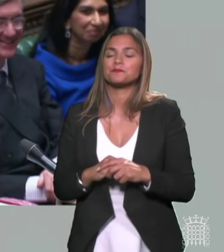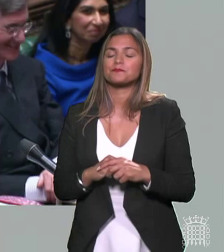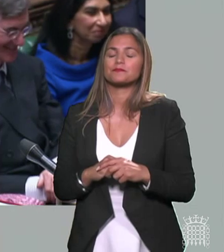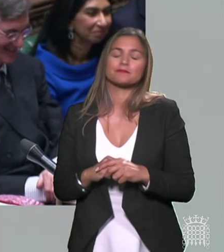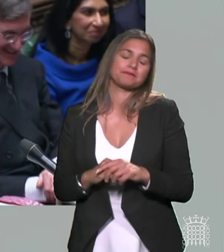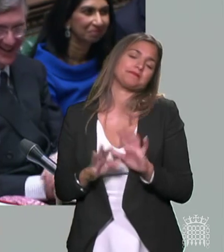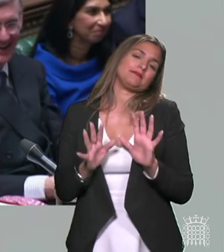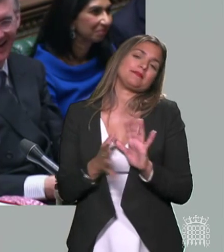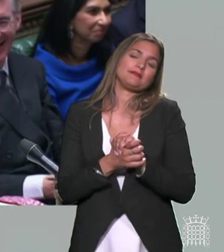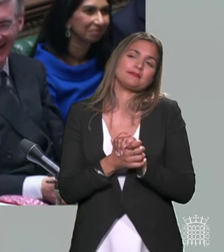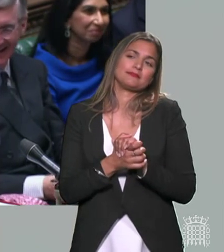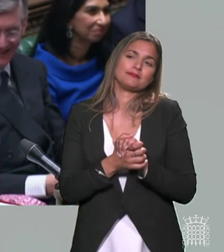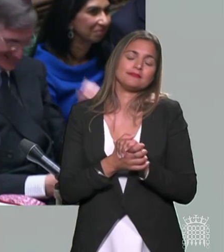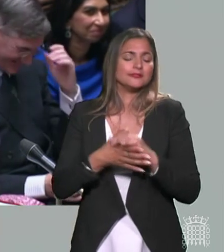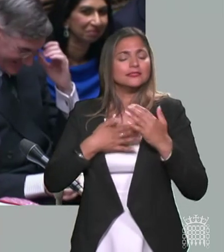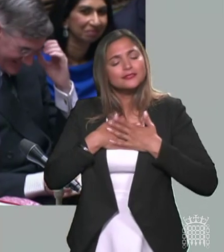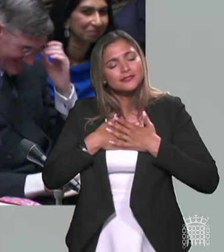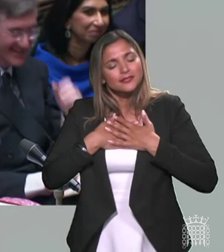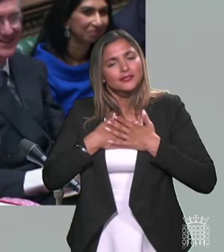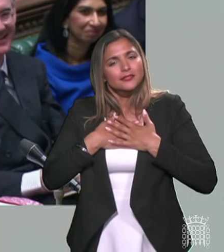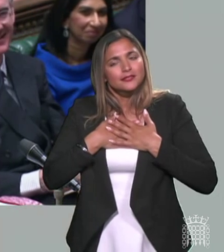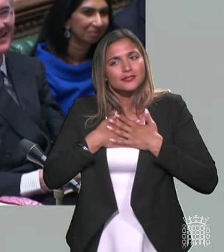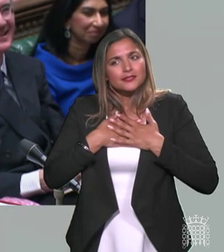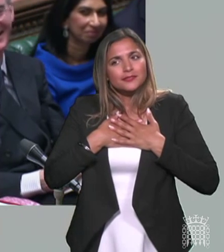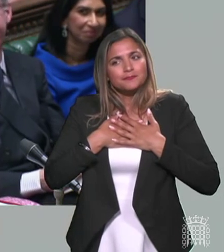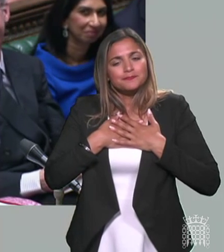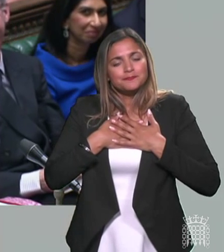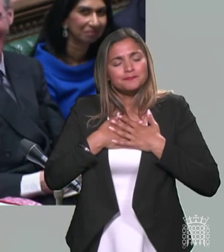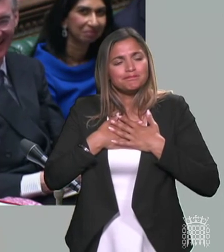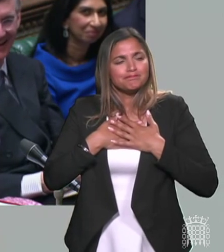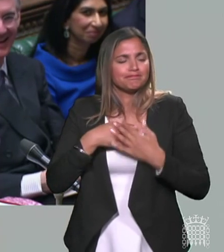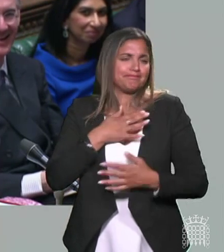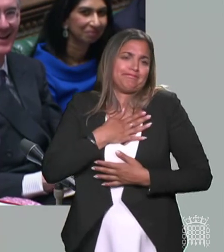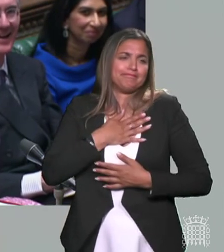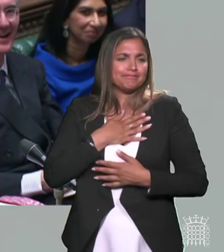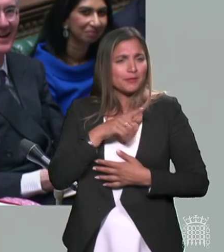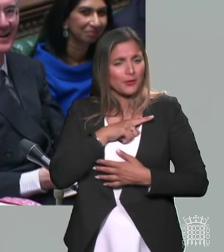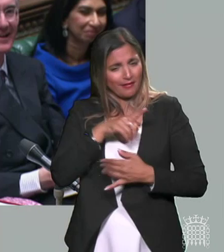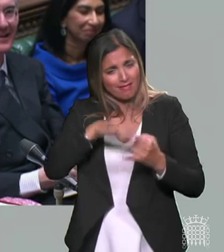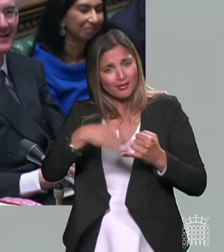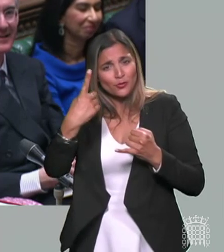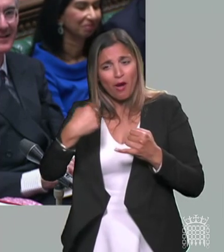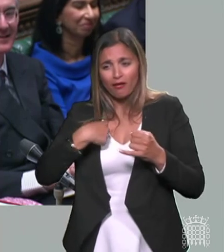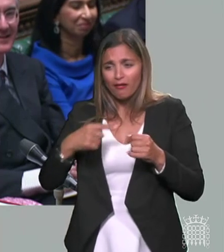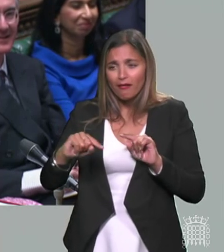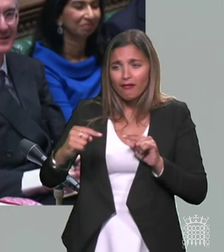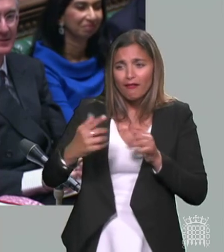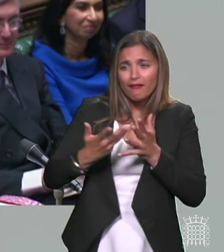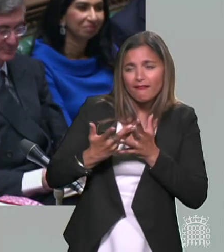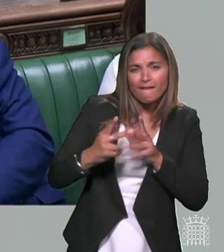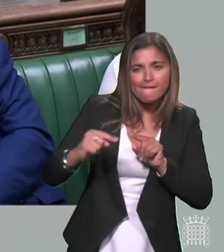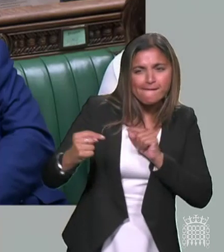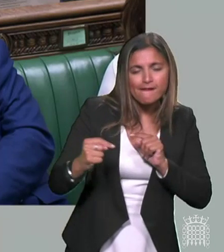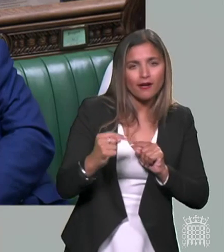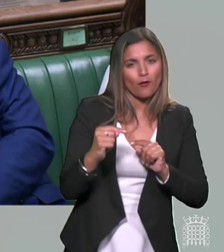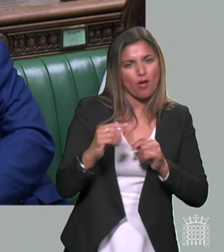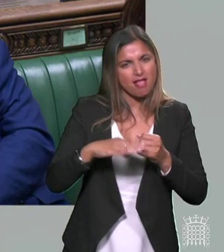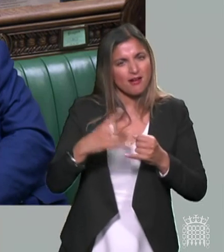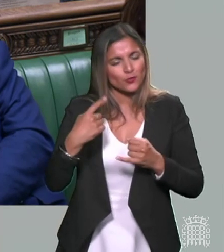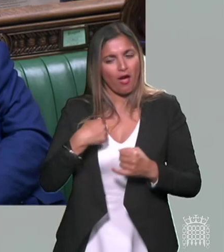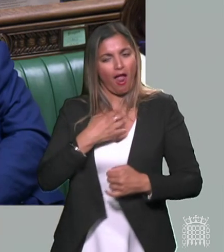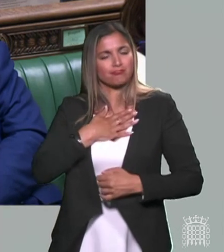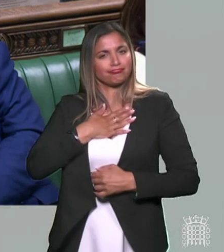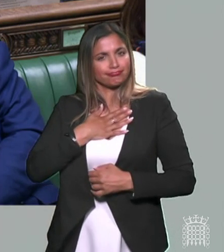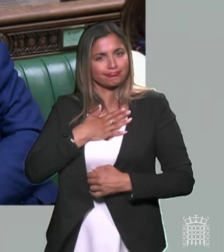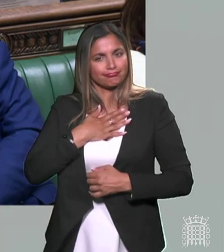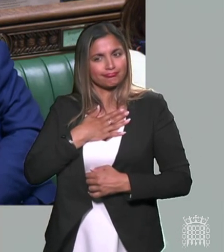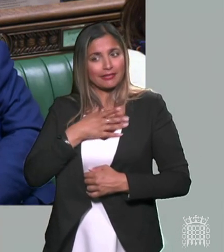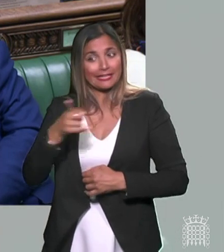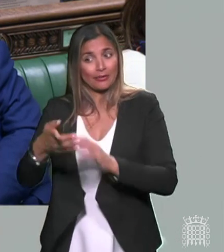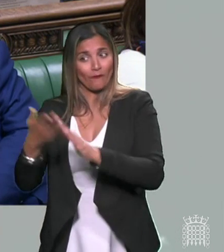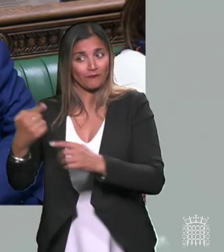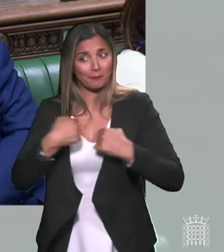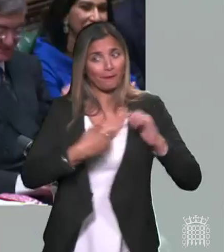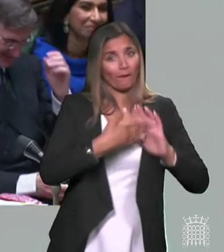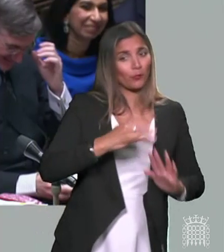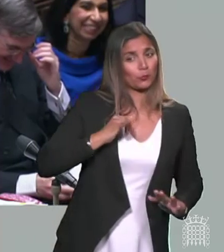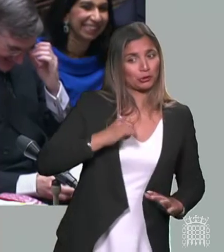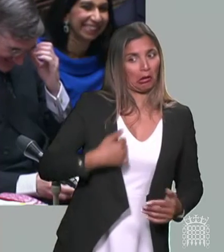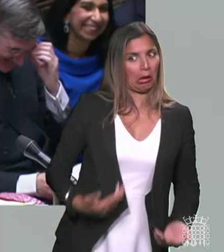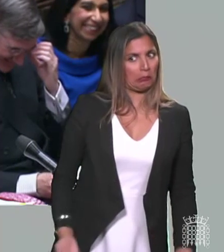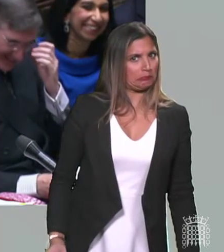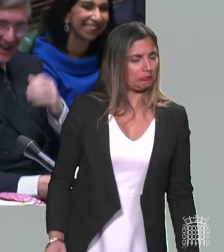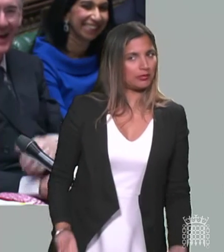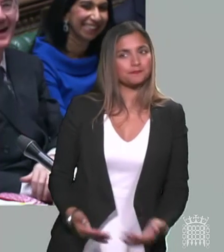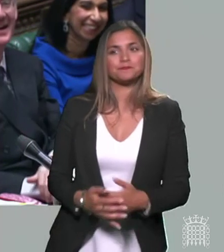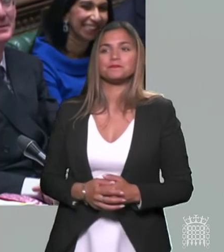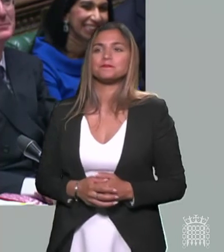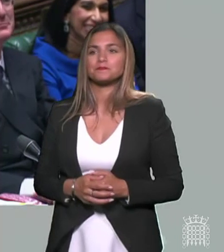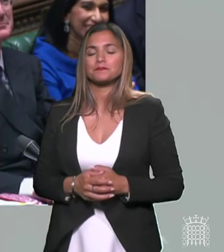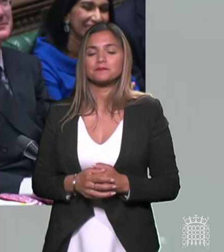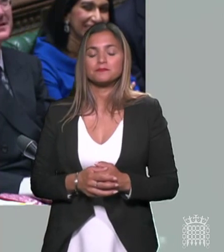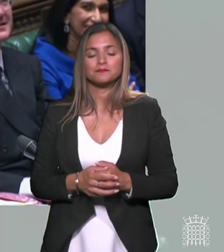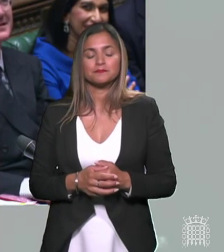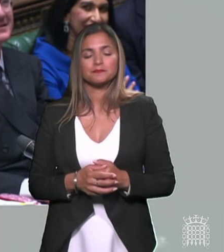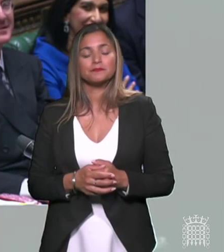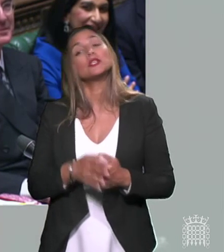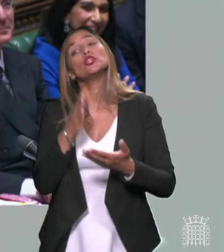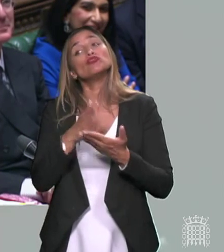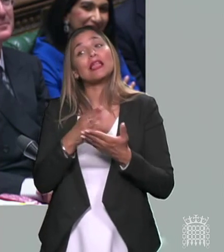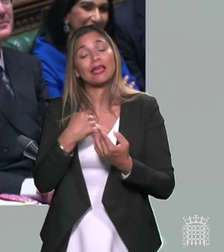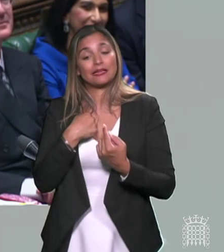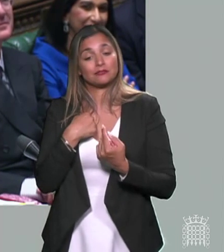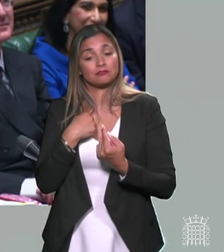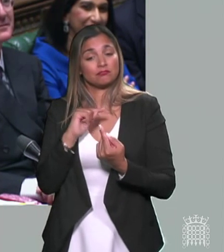I feel a real twinge that this may be virtually the last time that I will have the opportunity to answer a question from the right honourable Gentleman— whether it is because he is going or because I am going, I do not know.